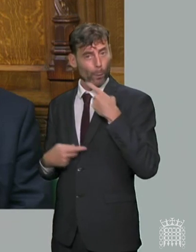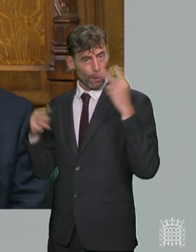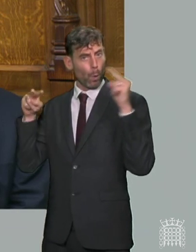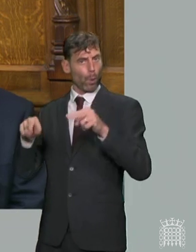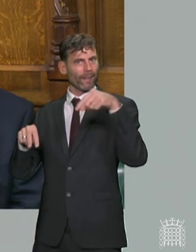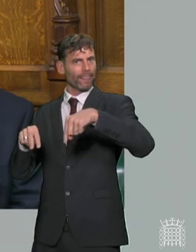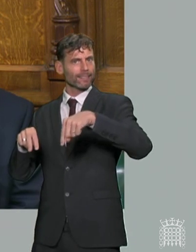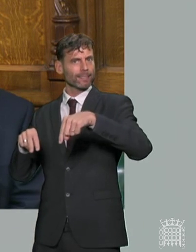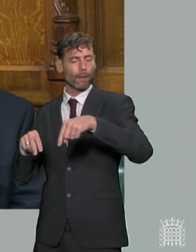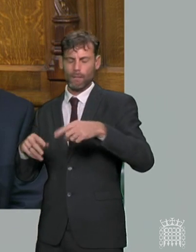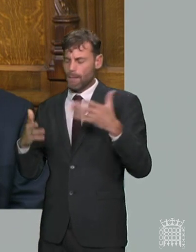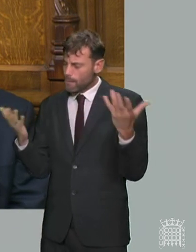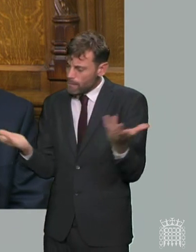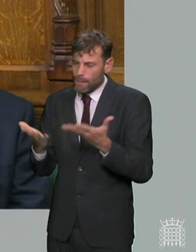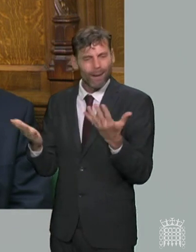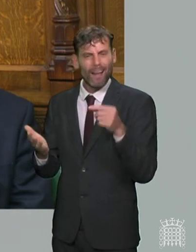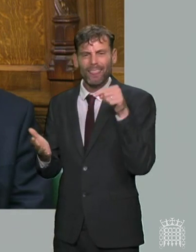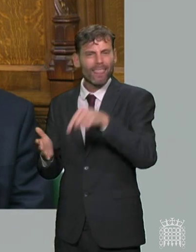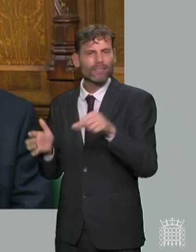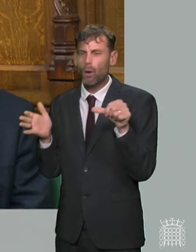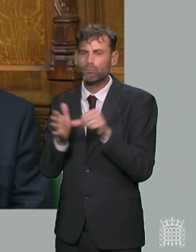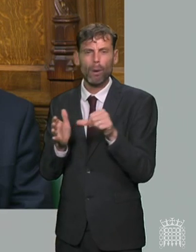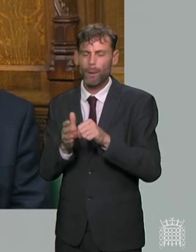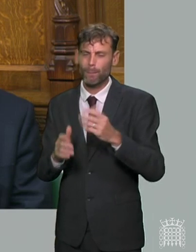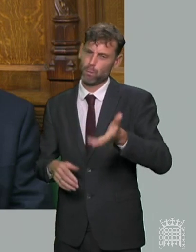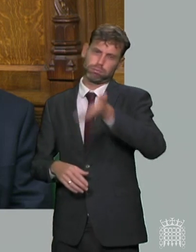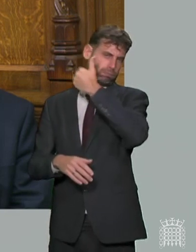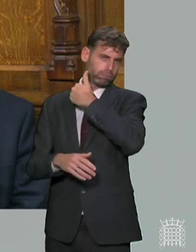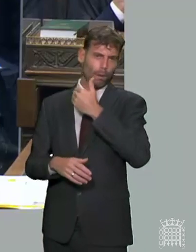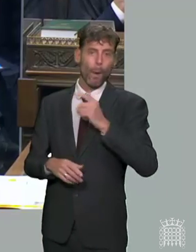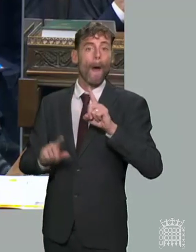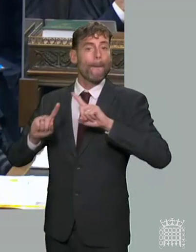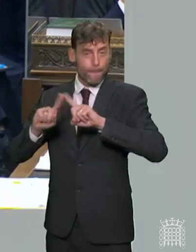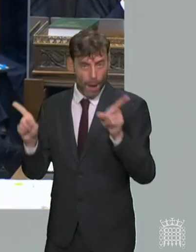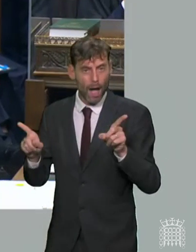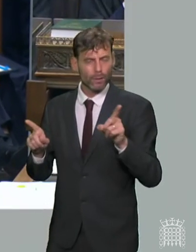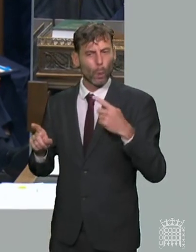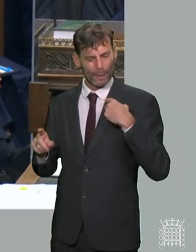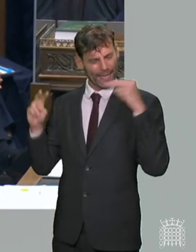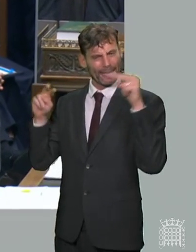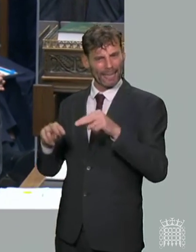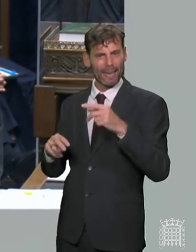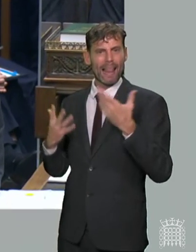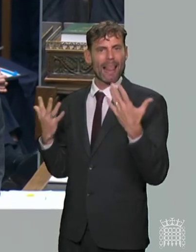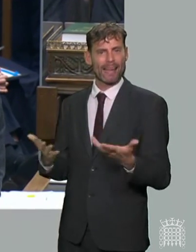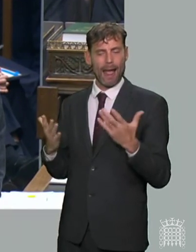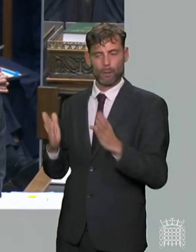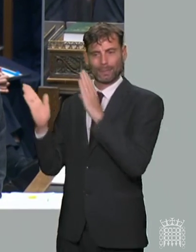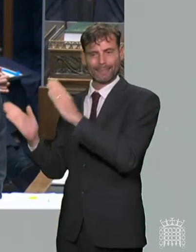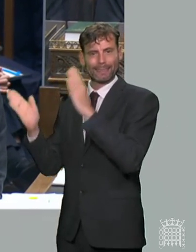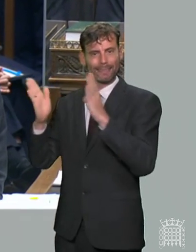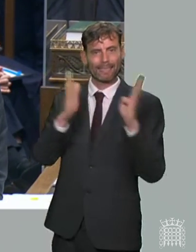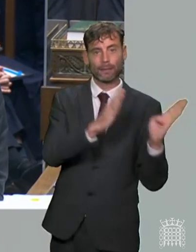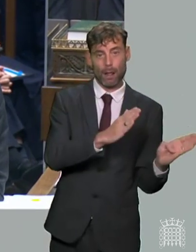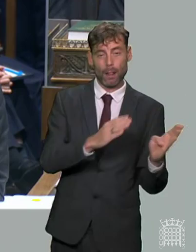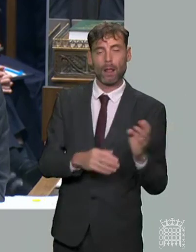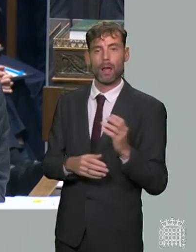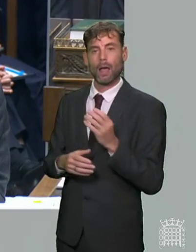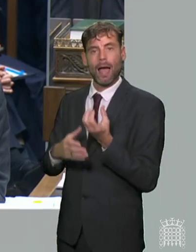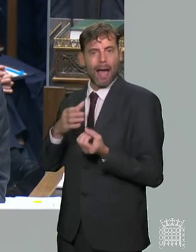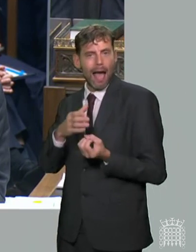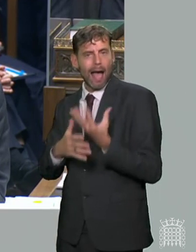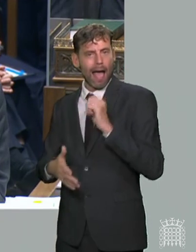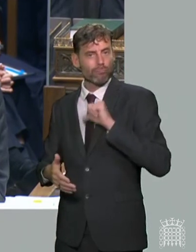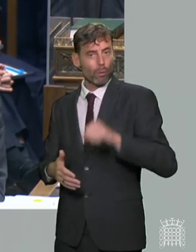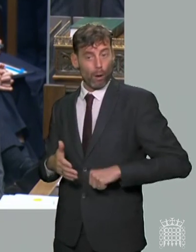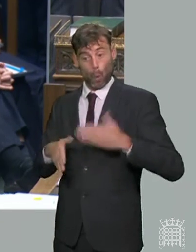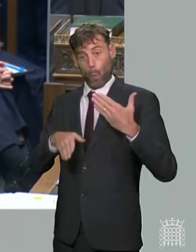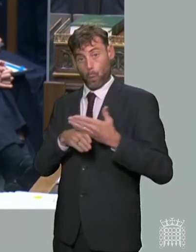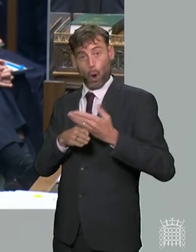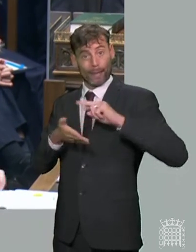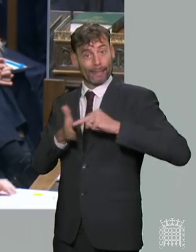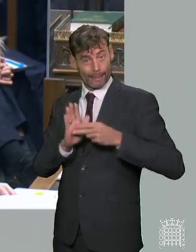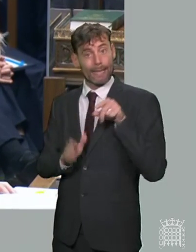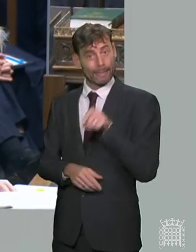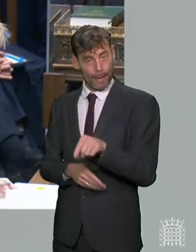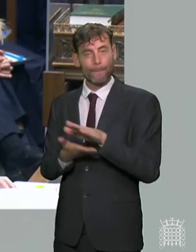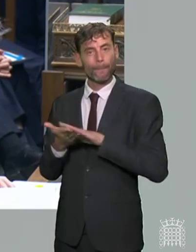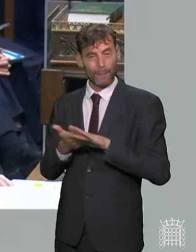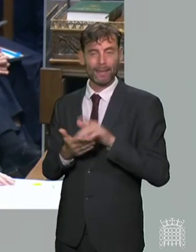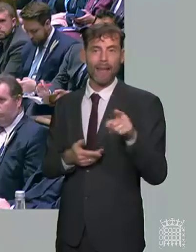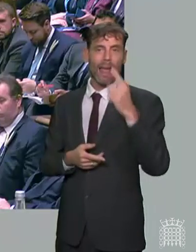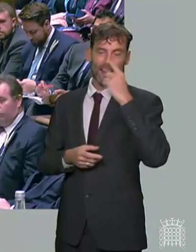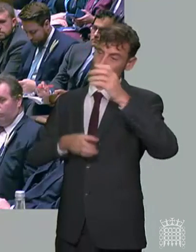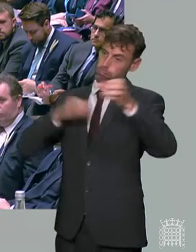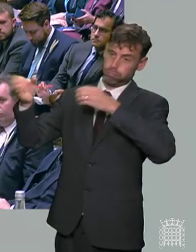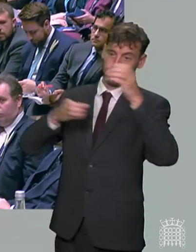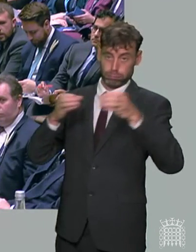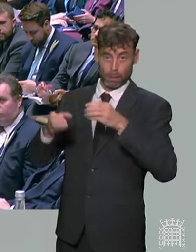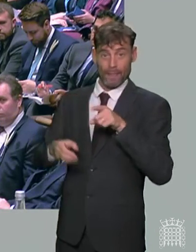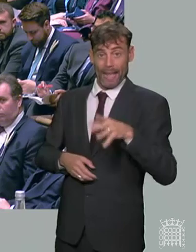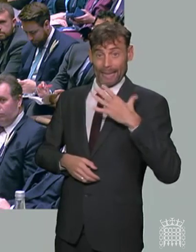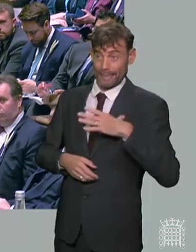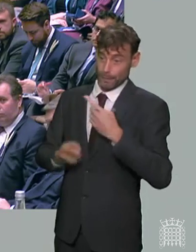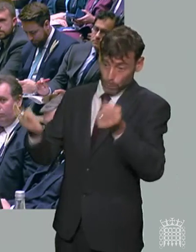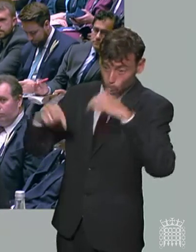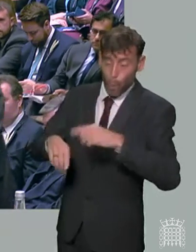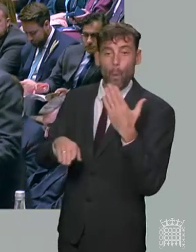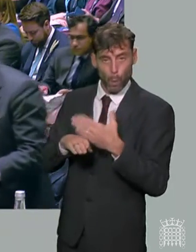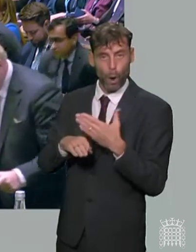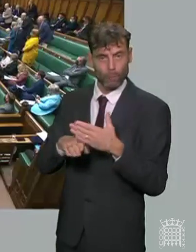Of course, it has been a problem for a long time, but we will use the seasonal agricultural workers scheme to ensure that British farms get the labour that they need.